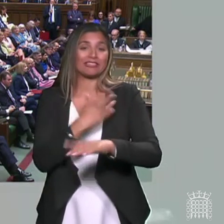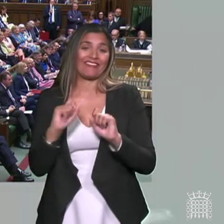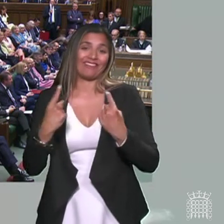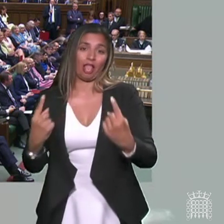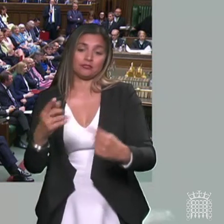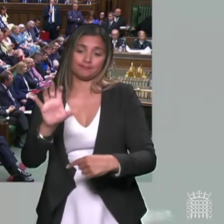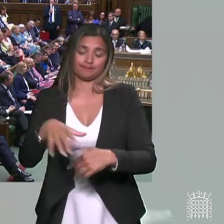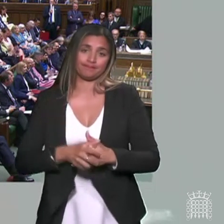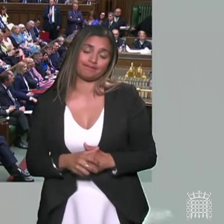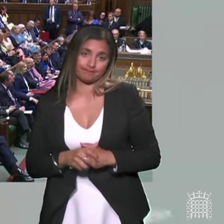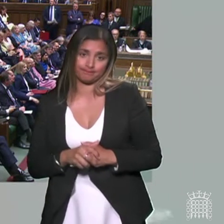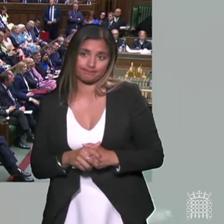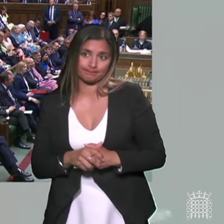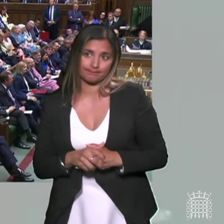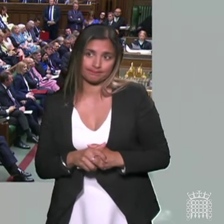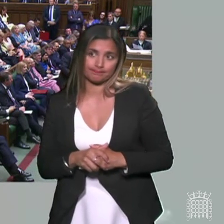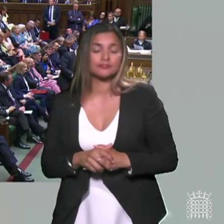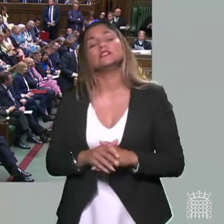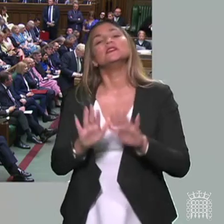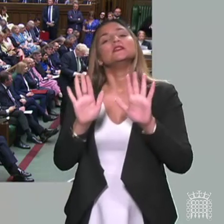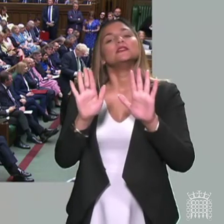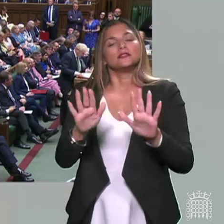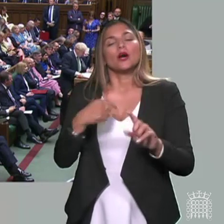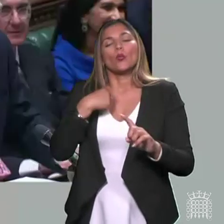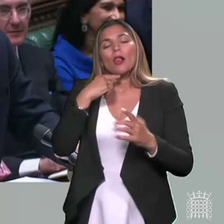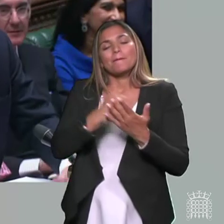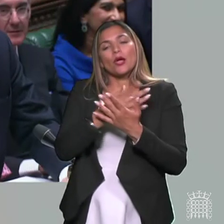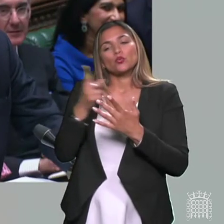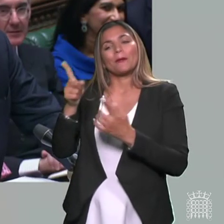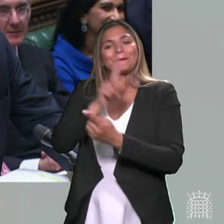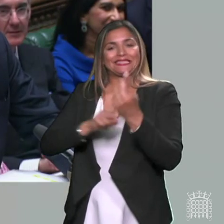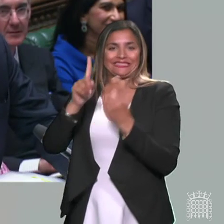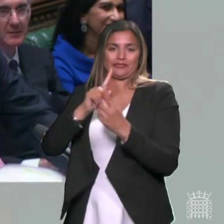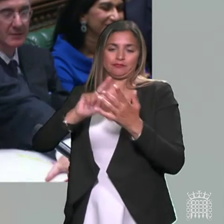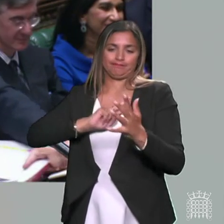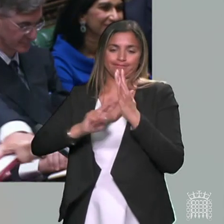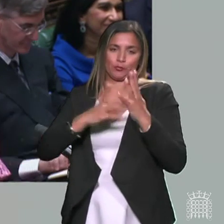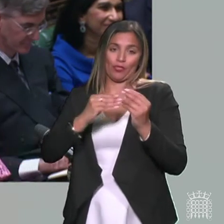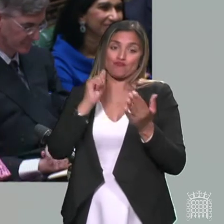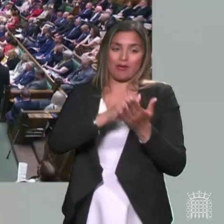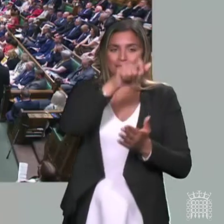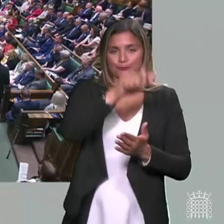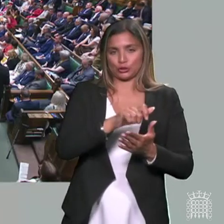I can tell my honourable Friend that I will ensure he gets a meeting with the relevant Minister to discuss his proposals.